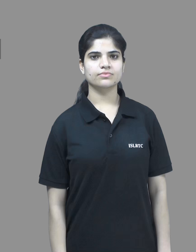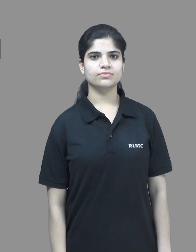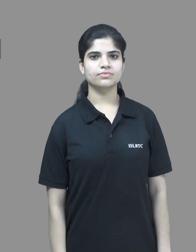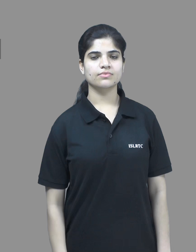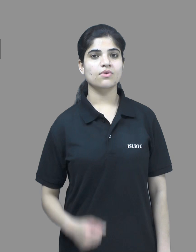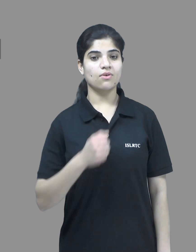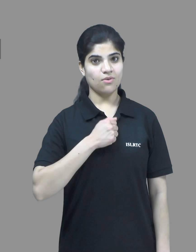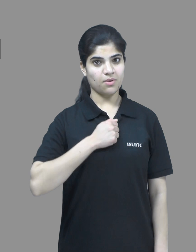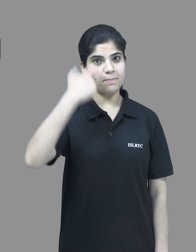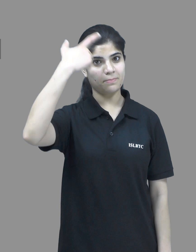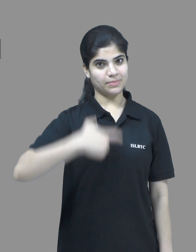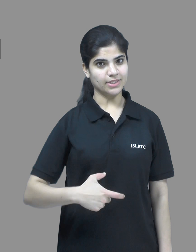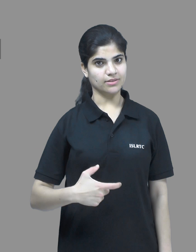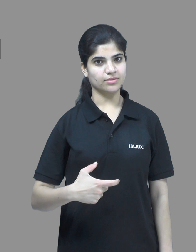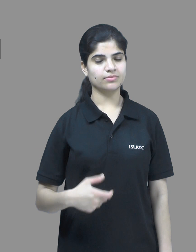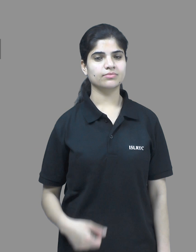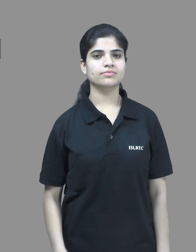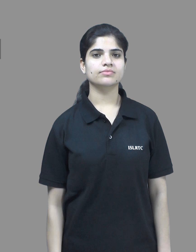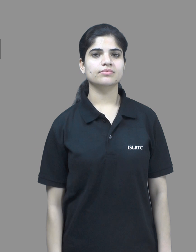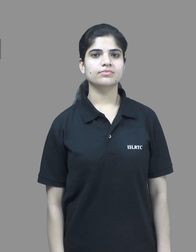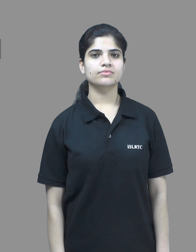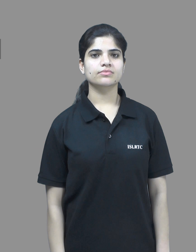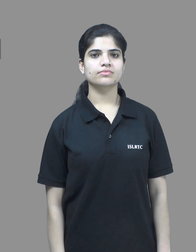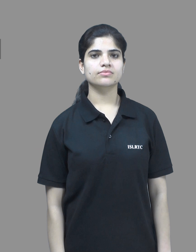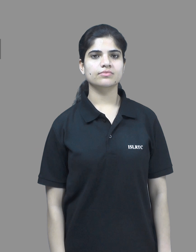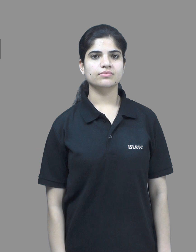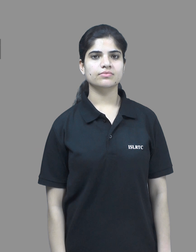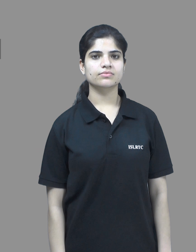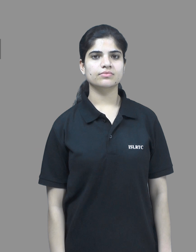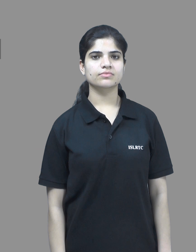Owner